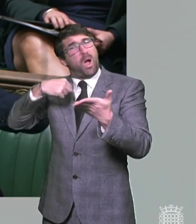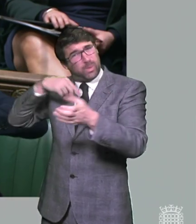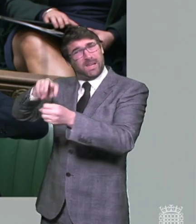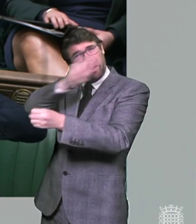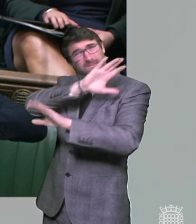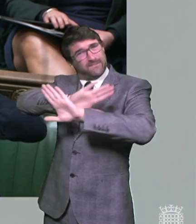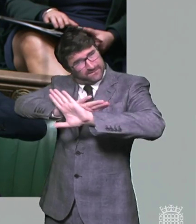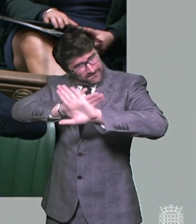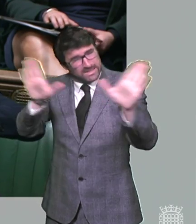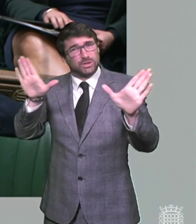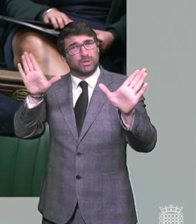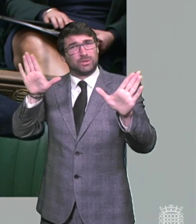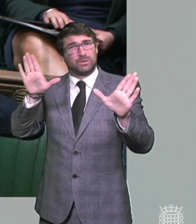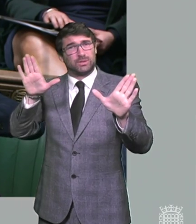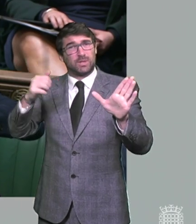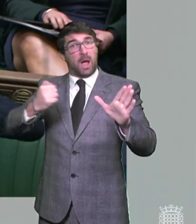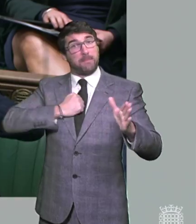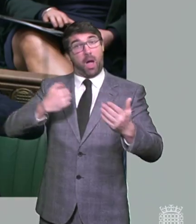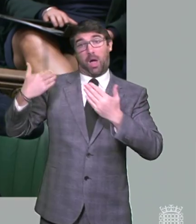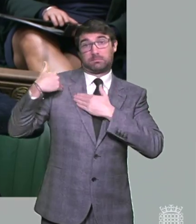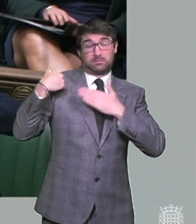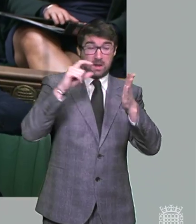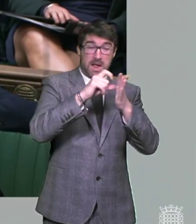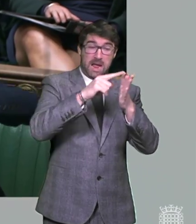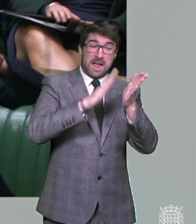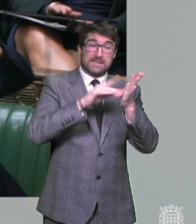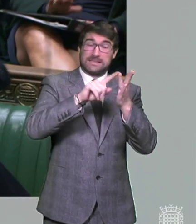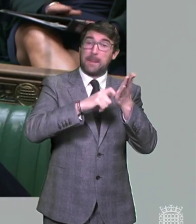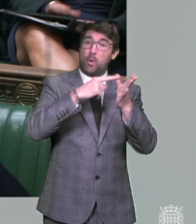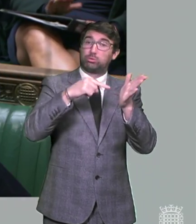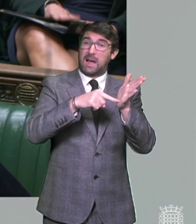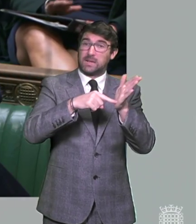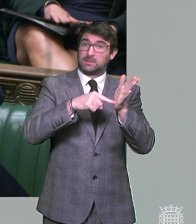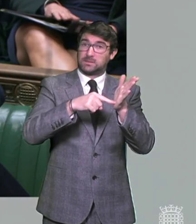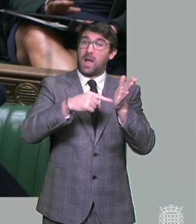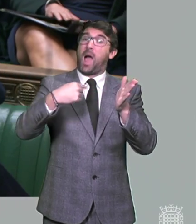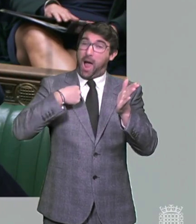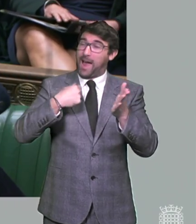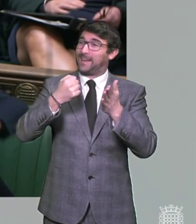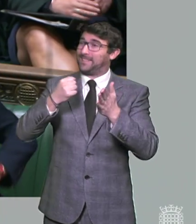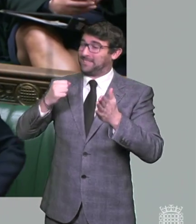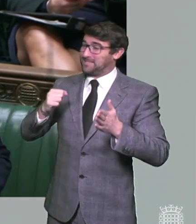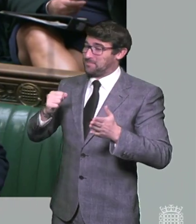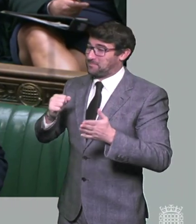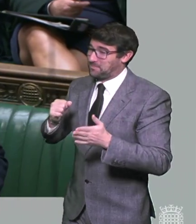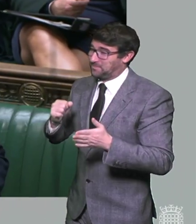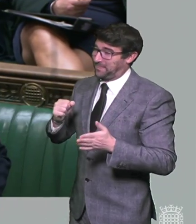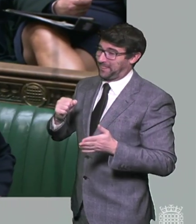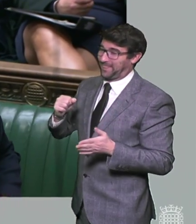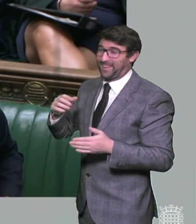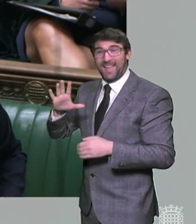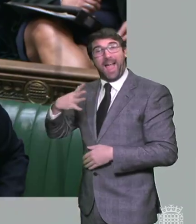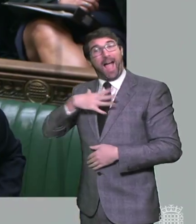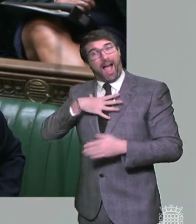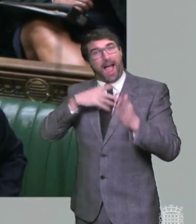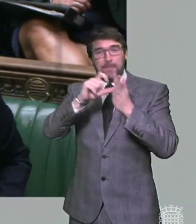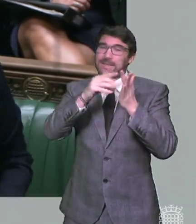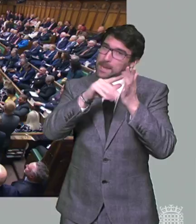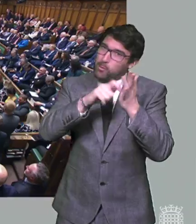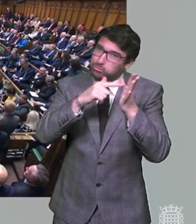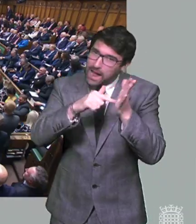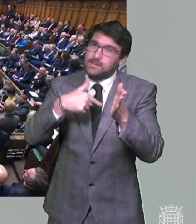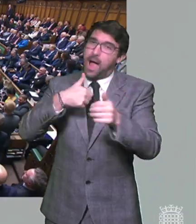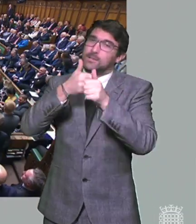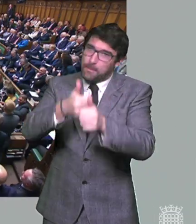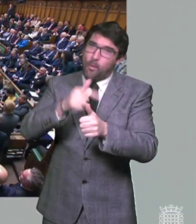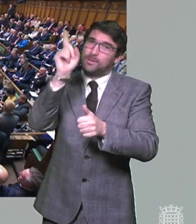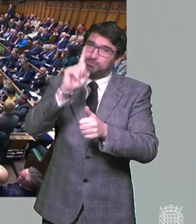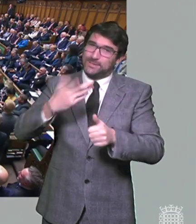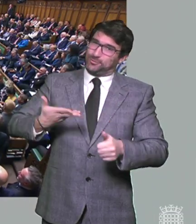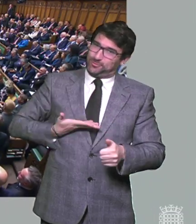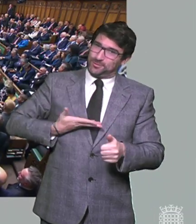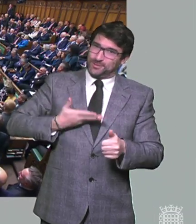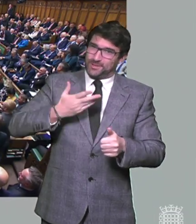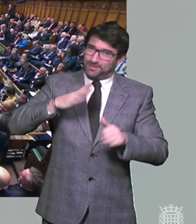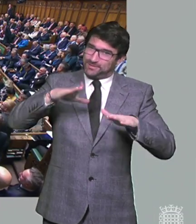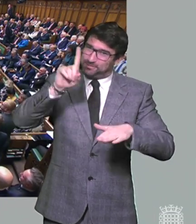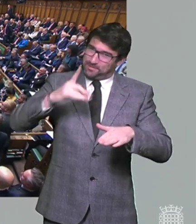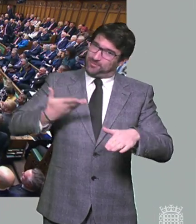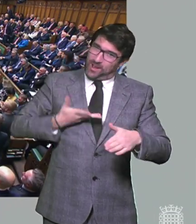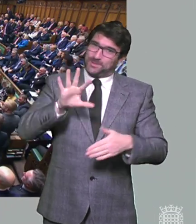Now, I am a democrat.